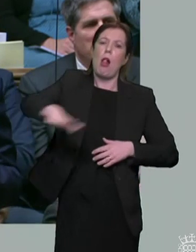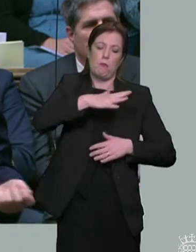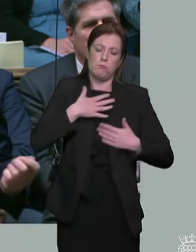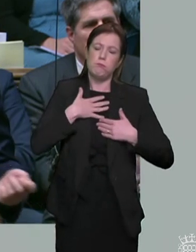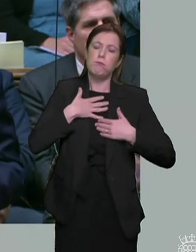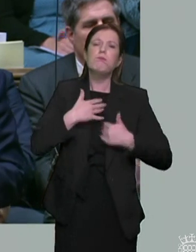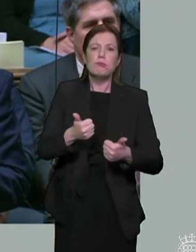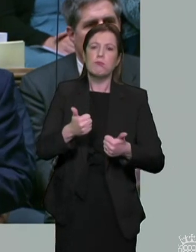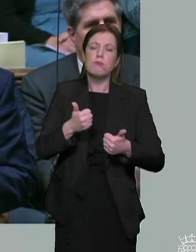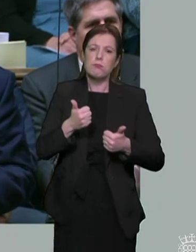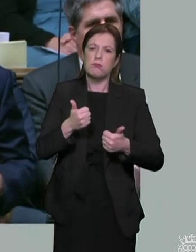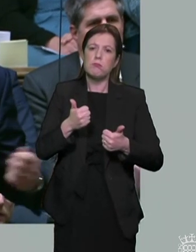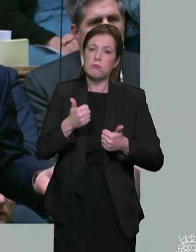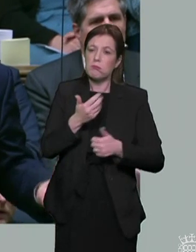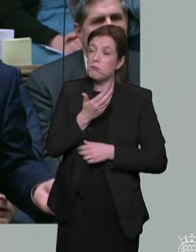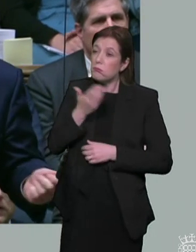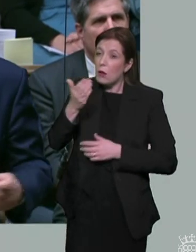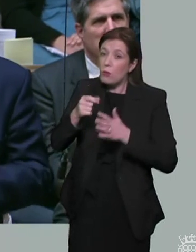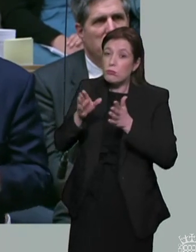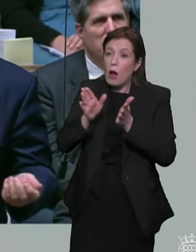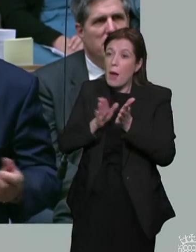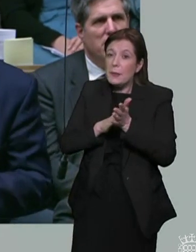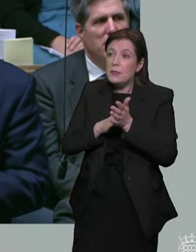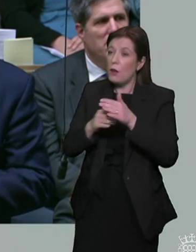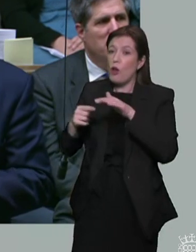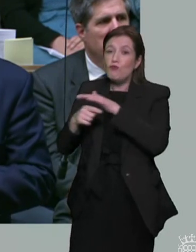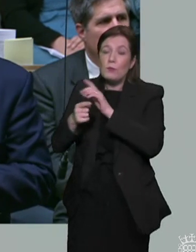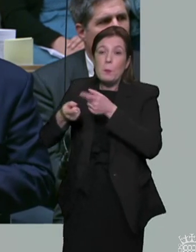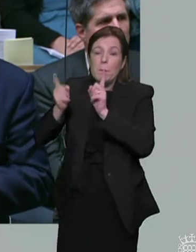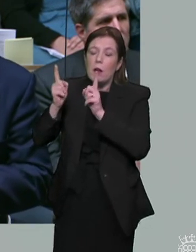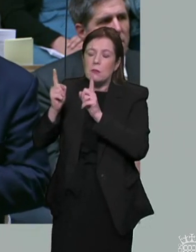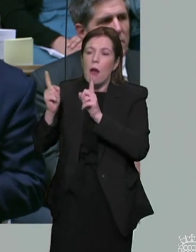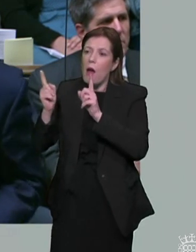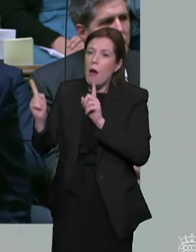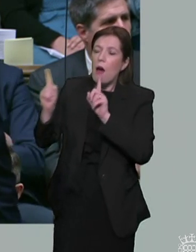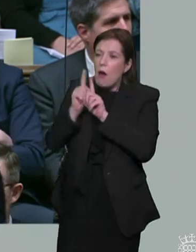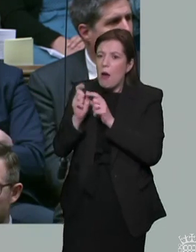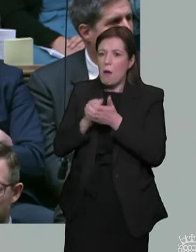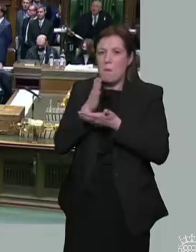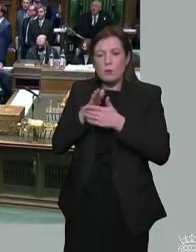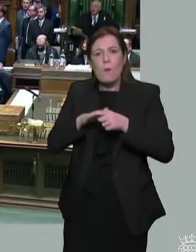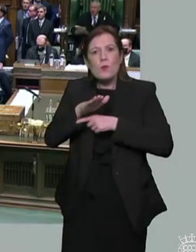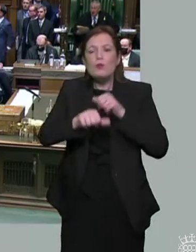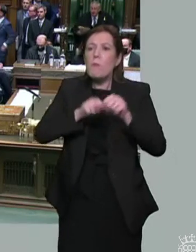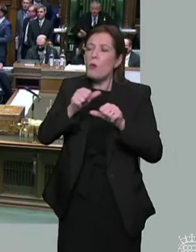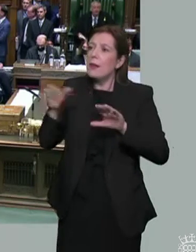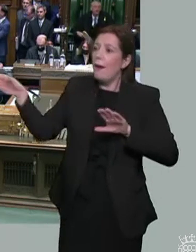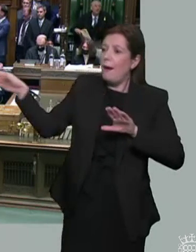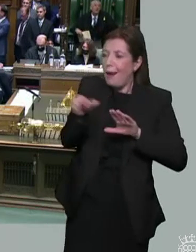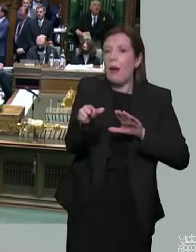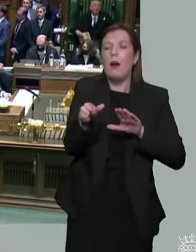Will he continue to do all he can with the Minister for Refugees to make the process as simple and speedy as possible?